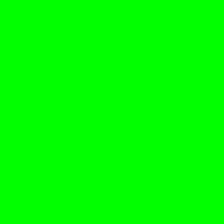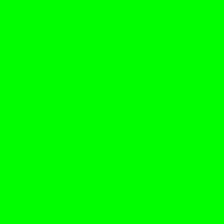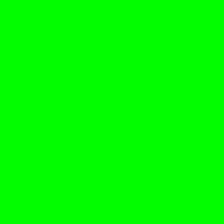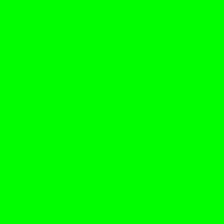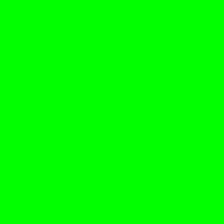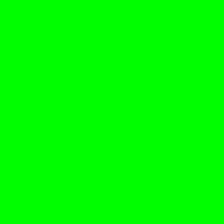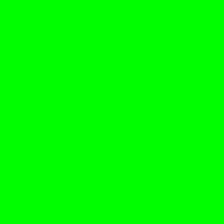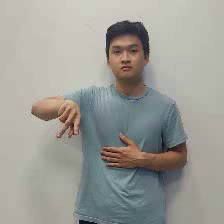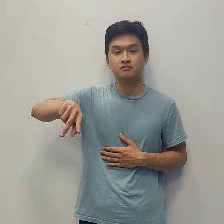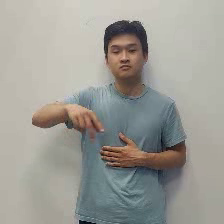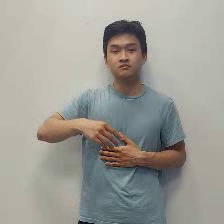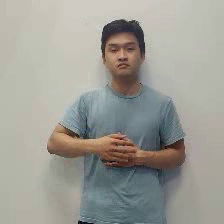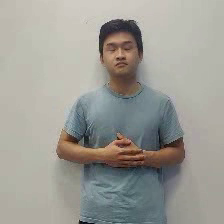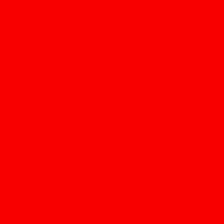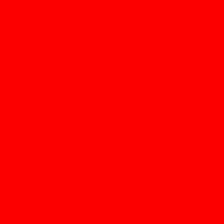Đi